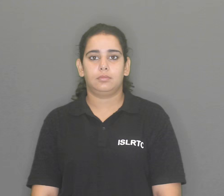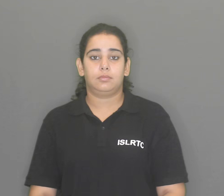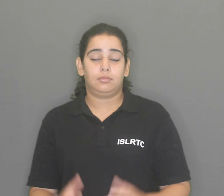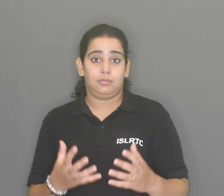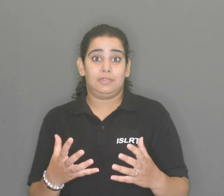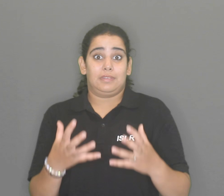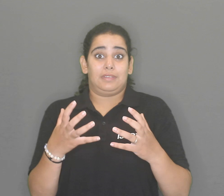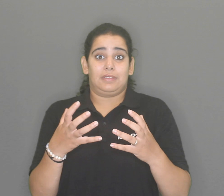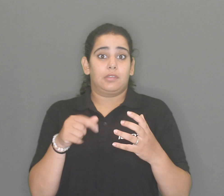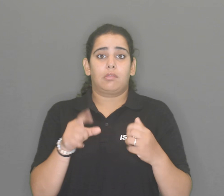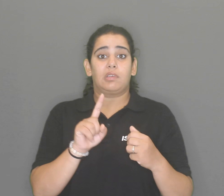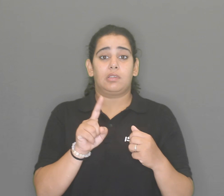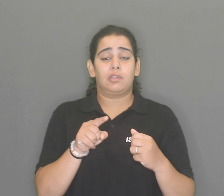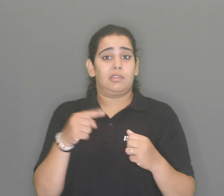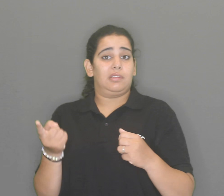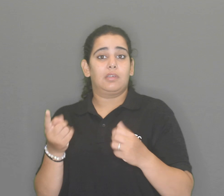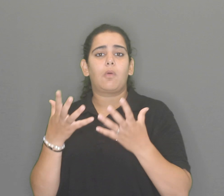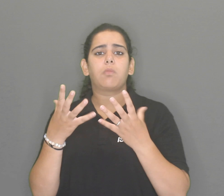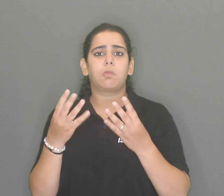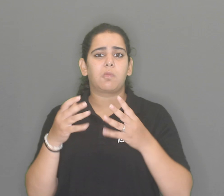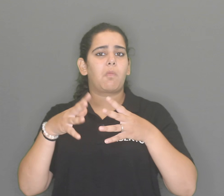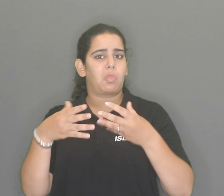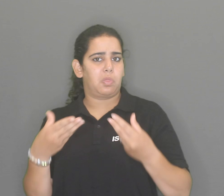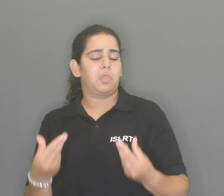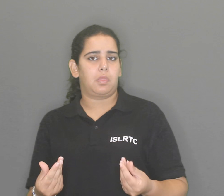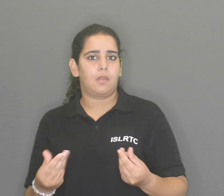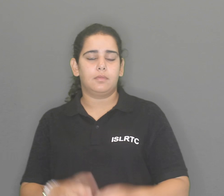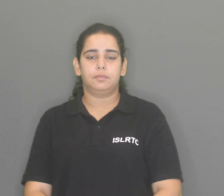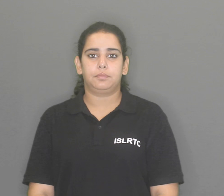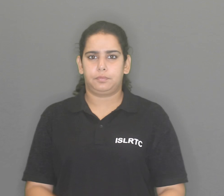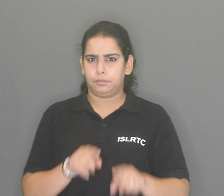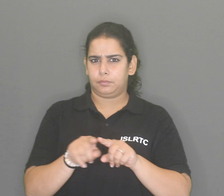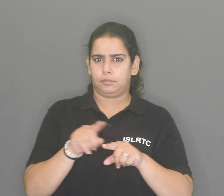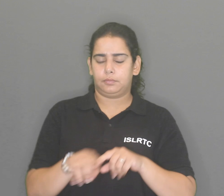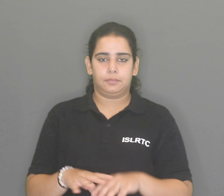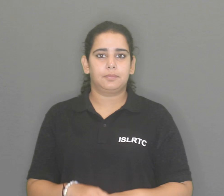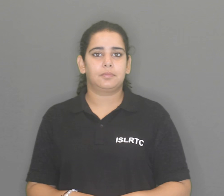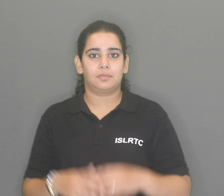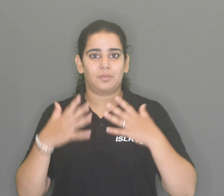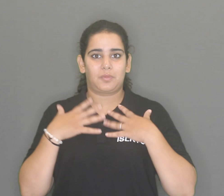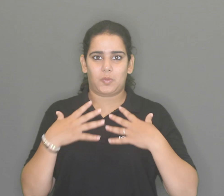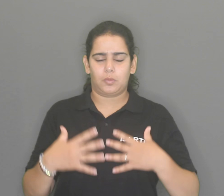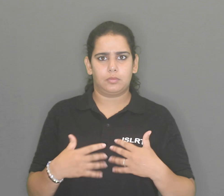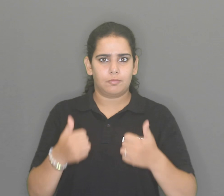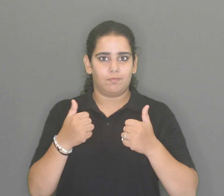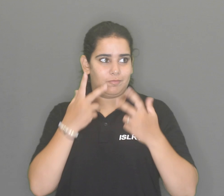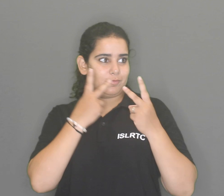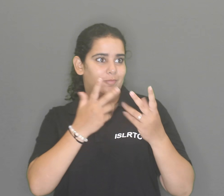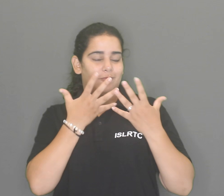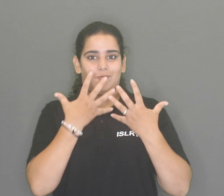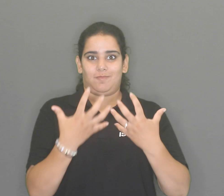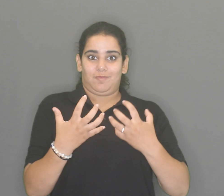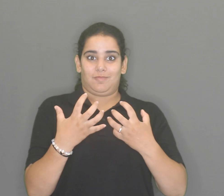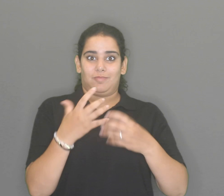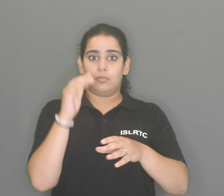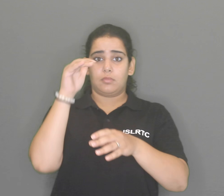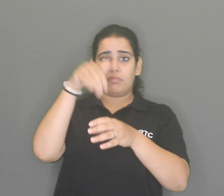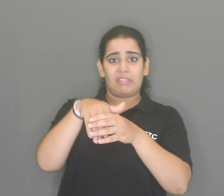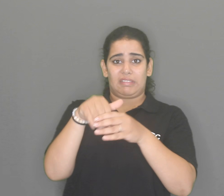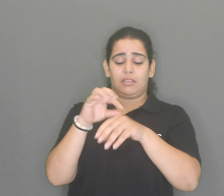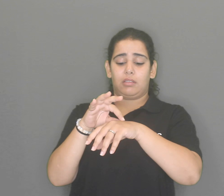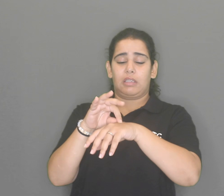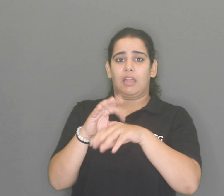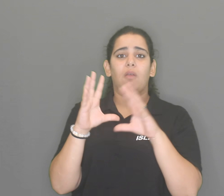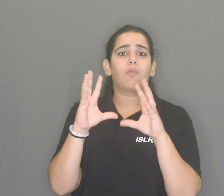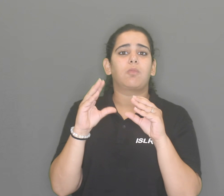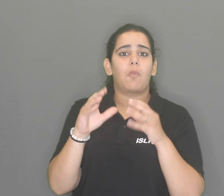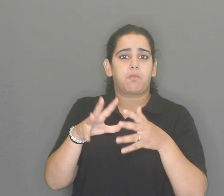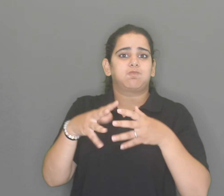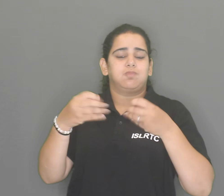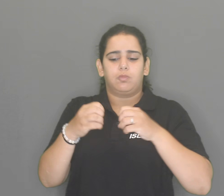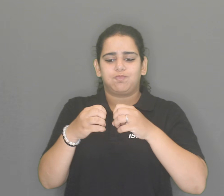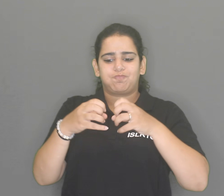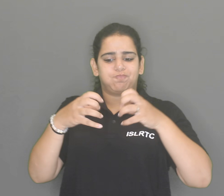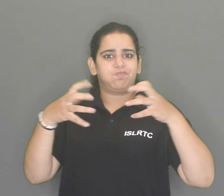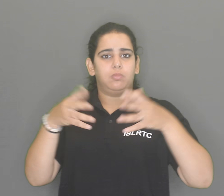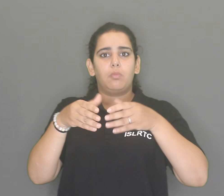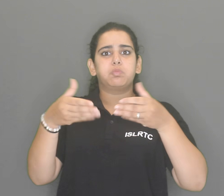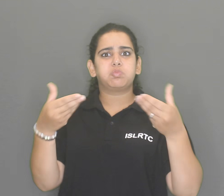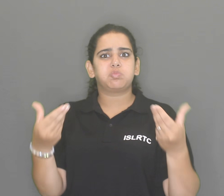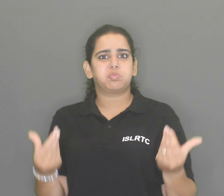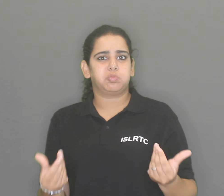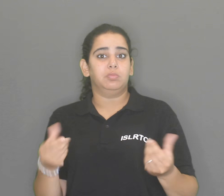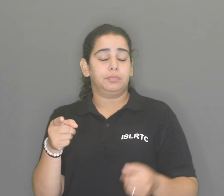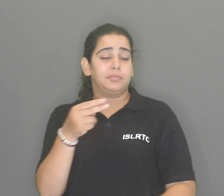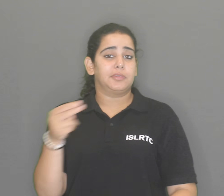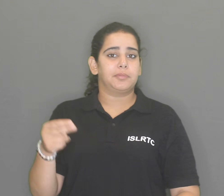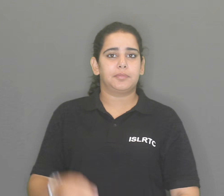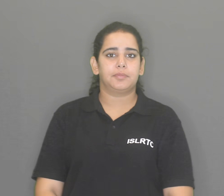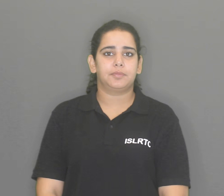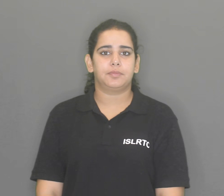Underwent Experience or be subjected to (something, typically something unpleasant or arduous)